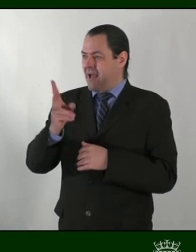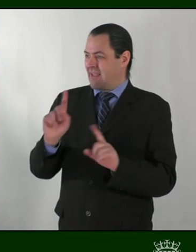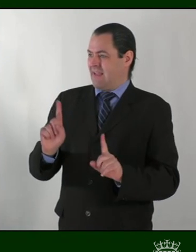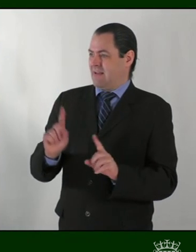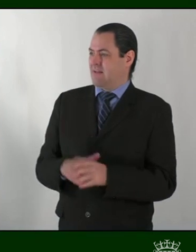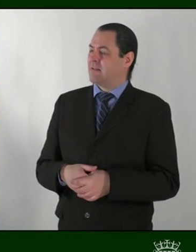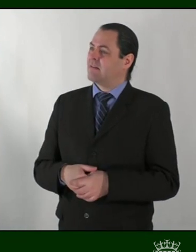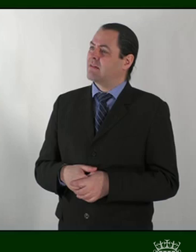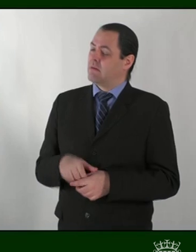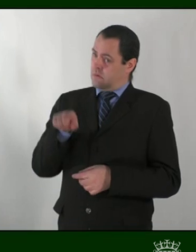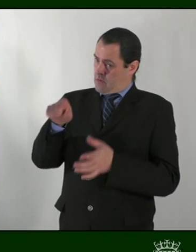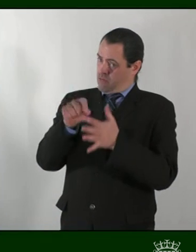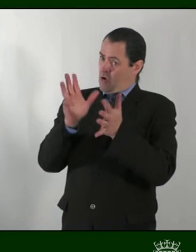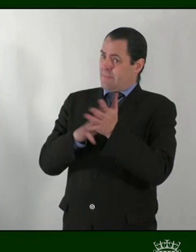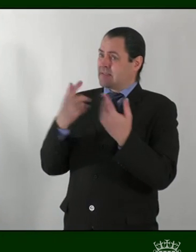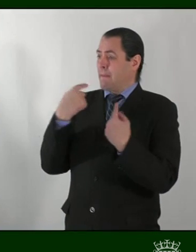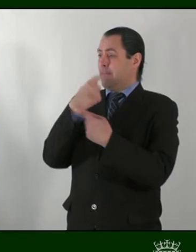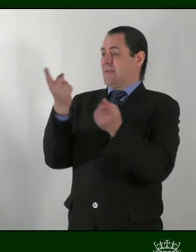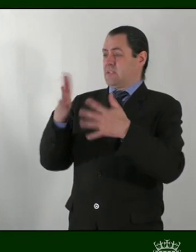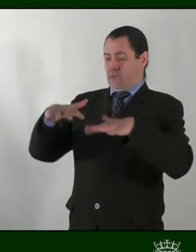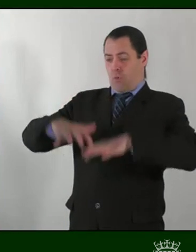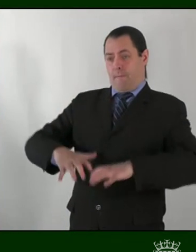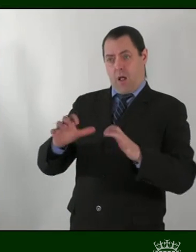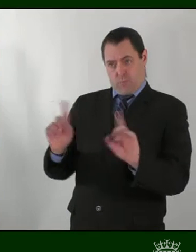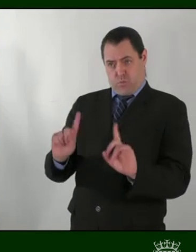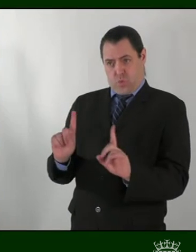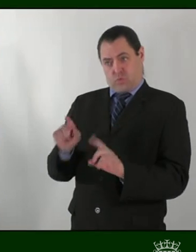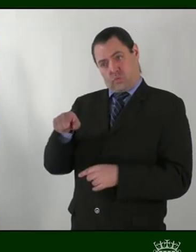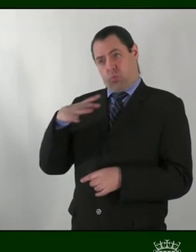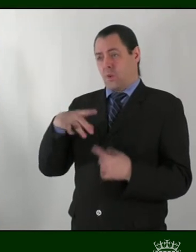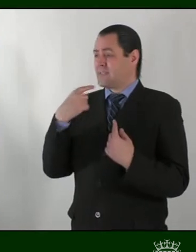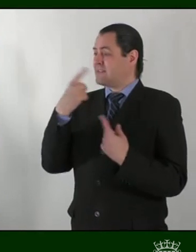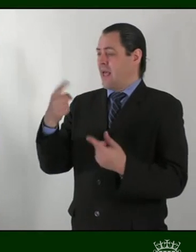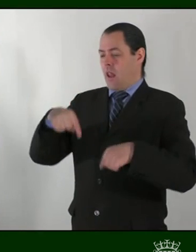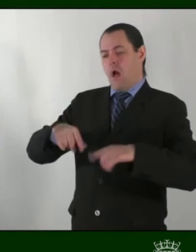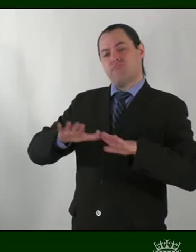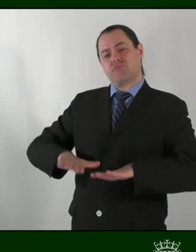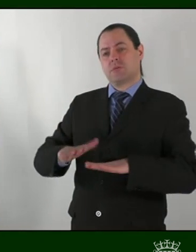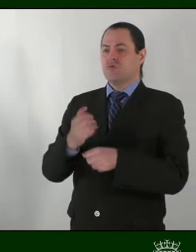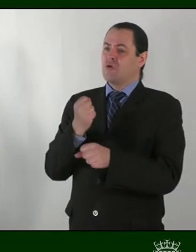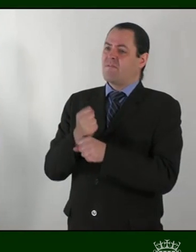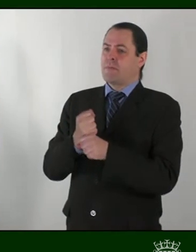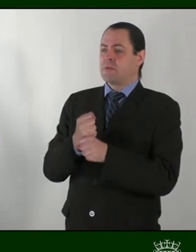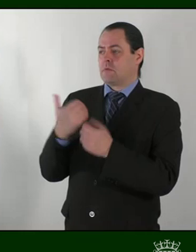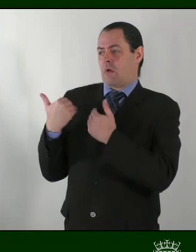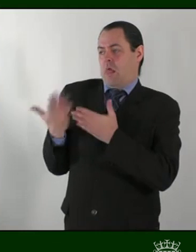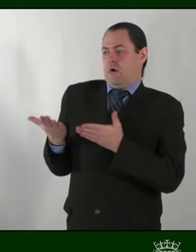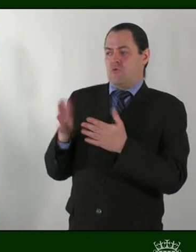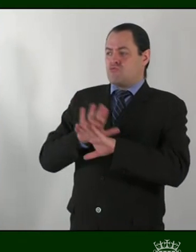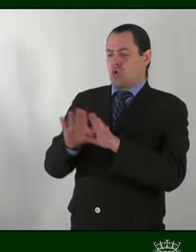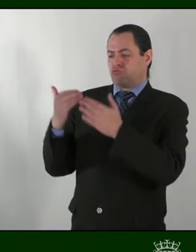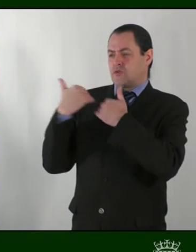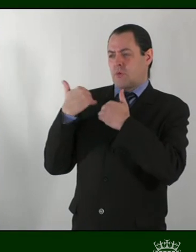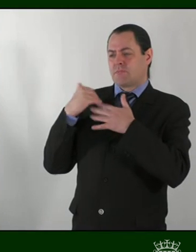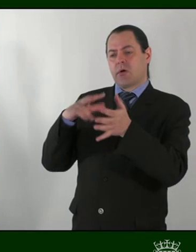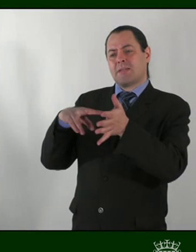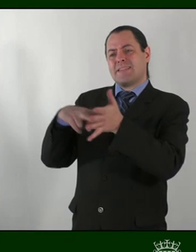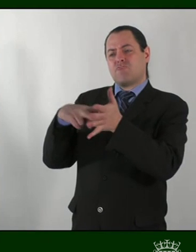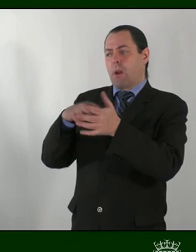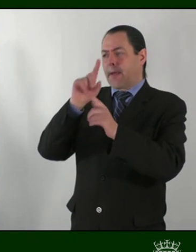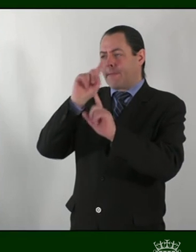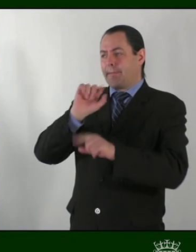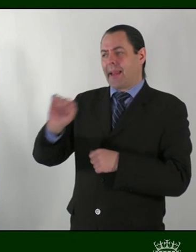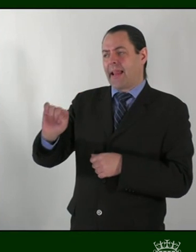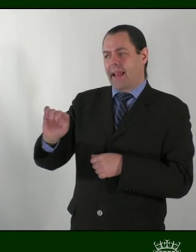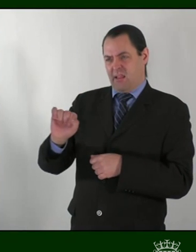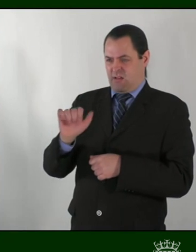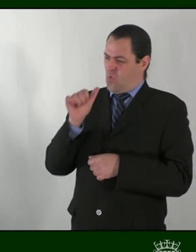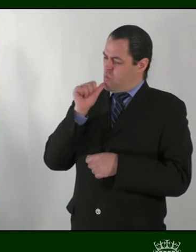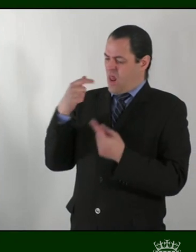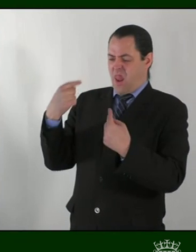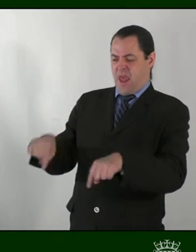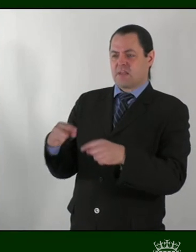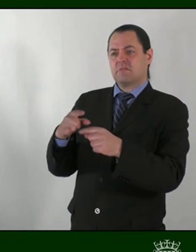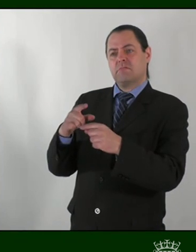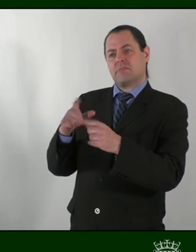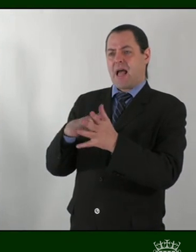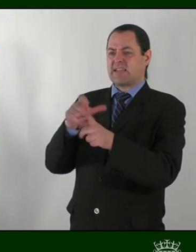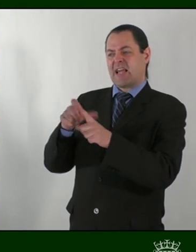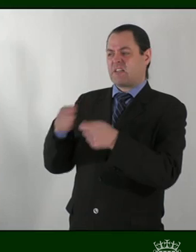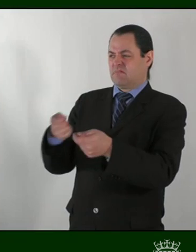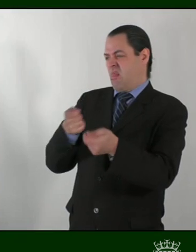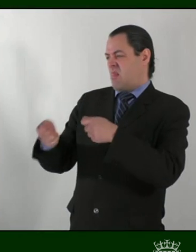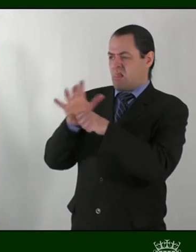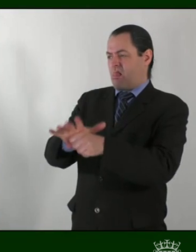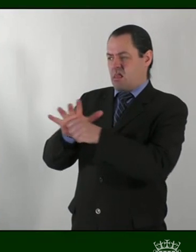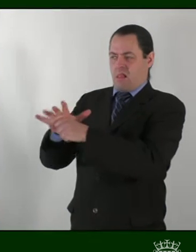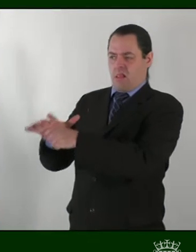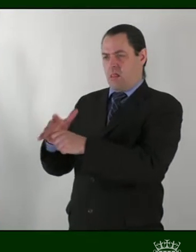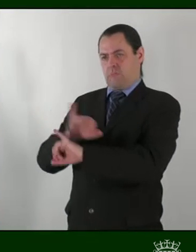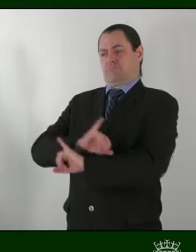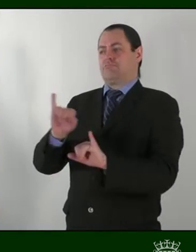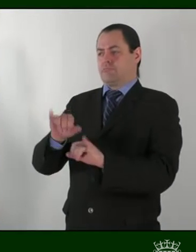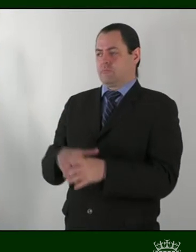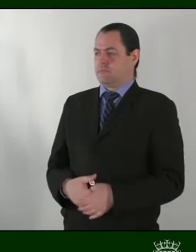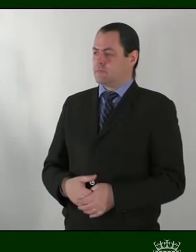Is the message that the Prime Minister wants to send from the House today that the UK Government are washing their hands of the Syrian people and that he is content for Assad’s regime to continue enacting these atrocities?